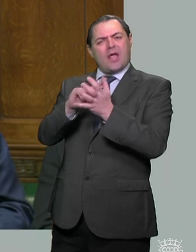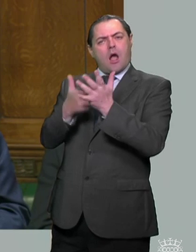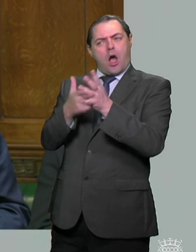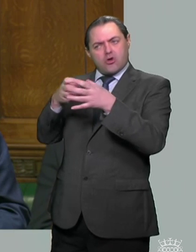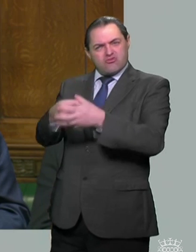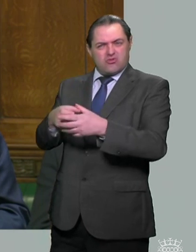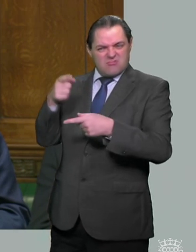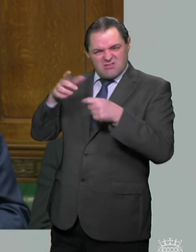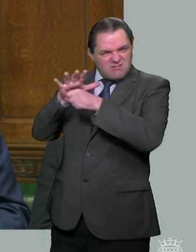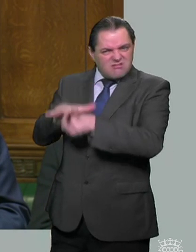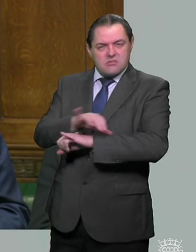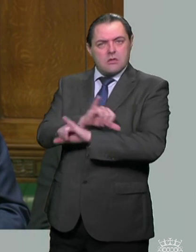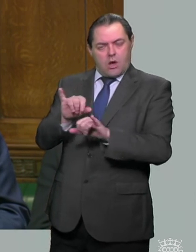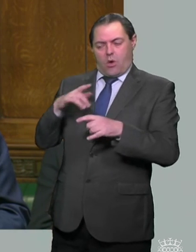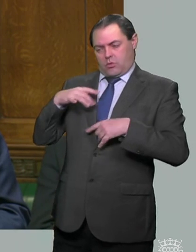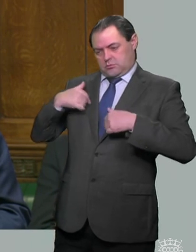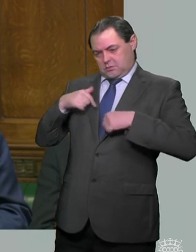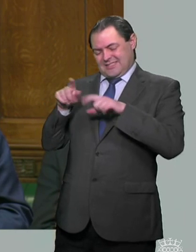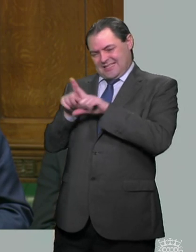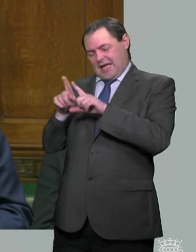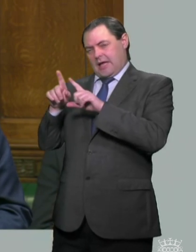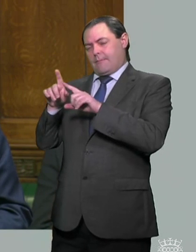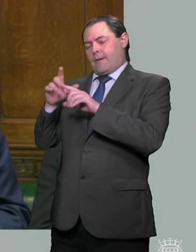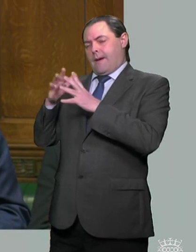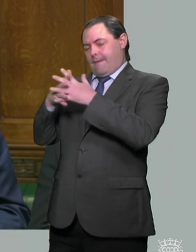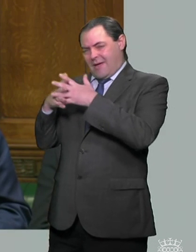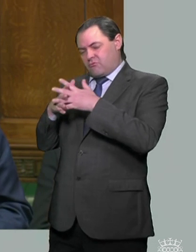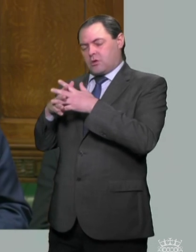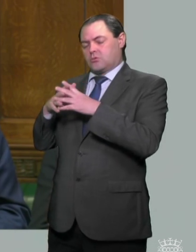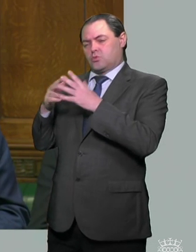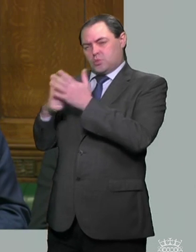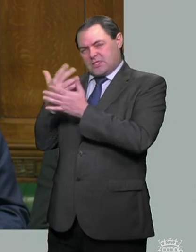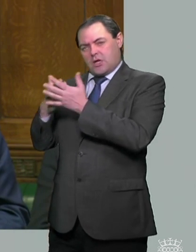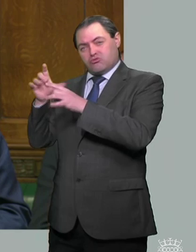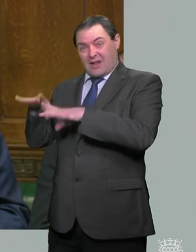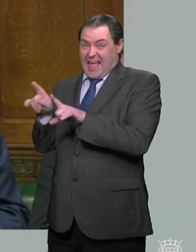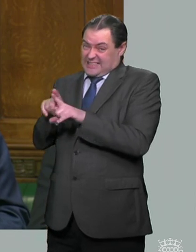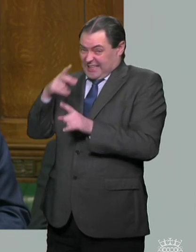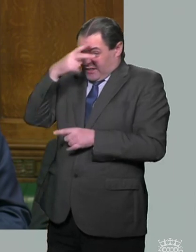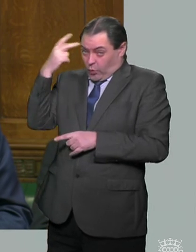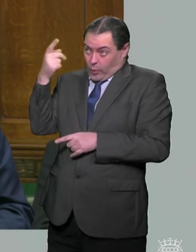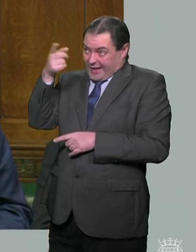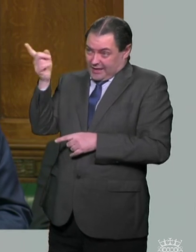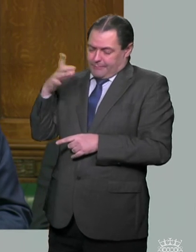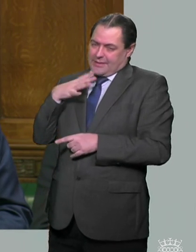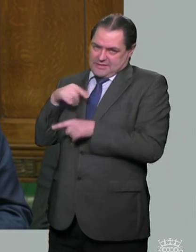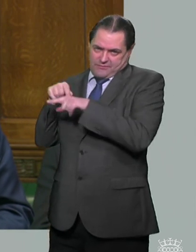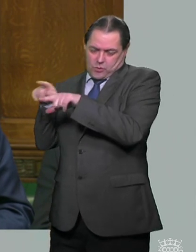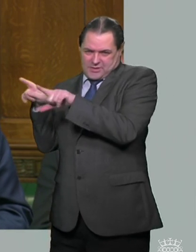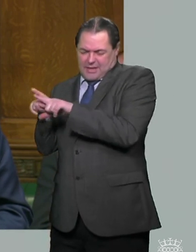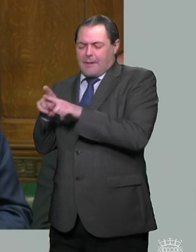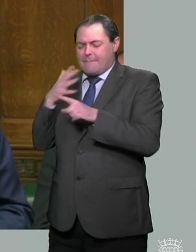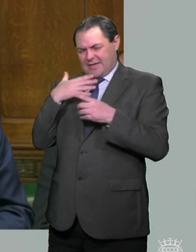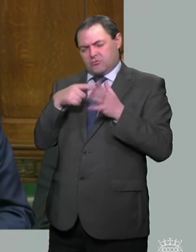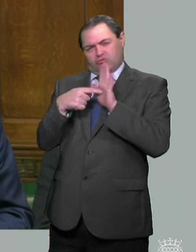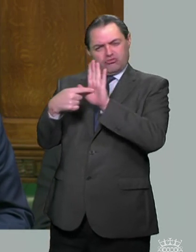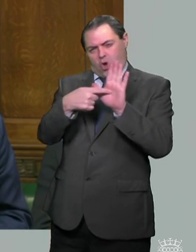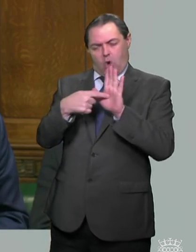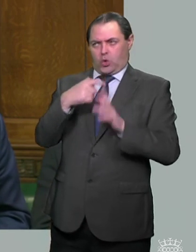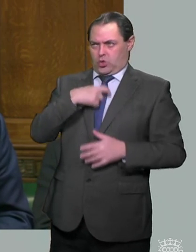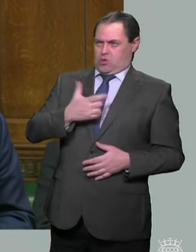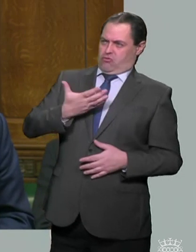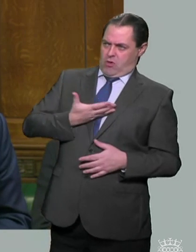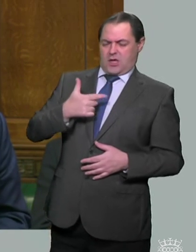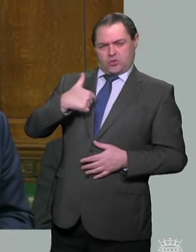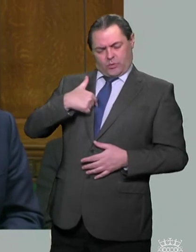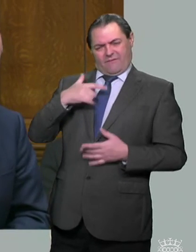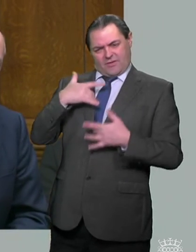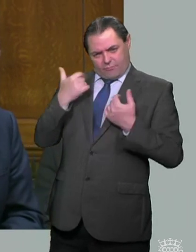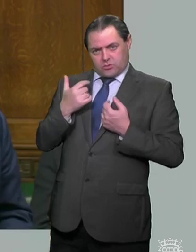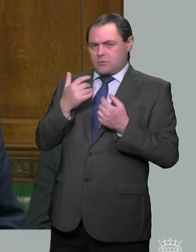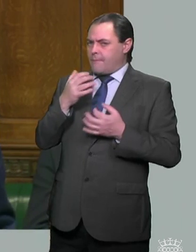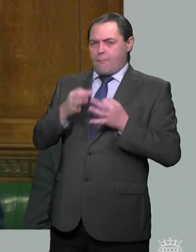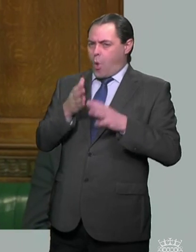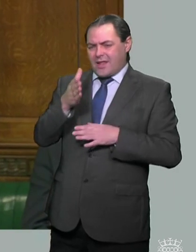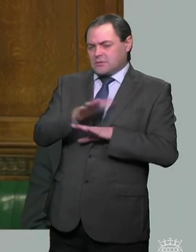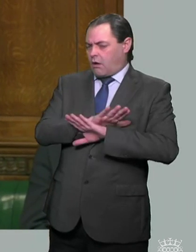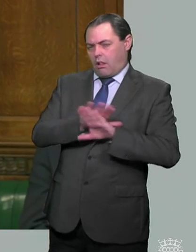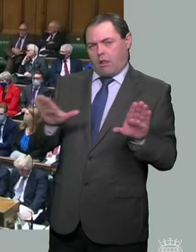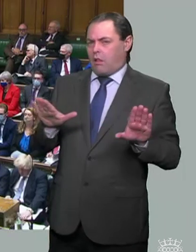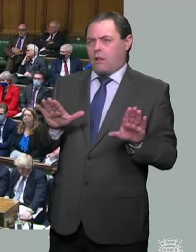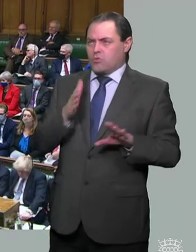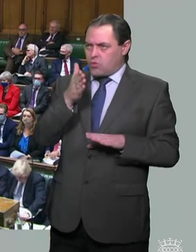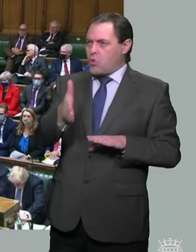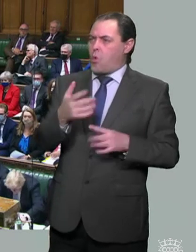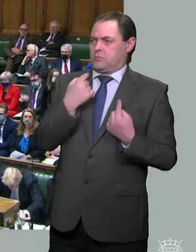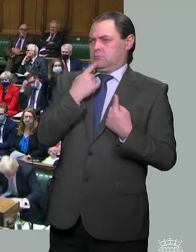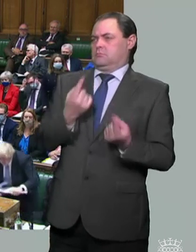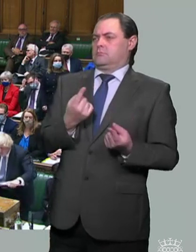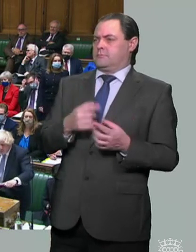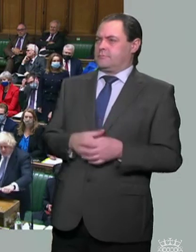Will they follow the suit of the Americans, the Australians and even the Lithuanians and please—I beg of him—give a lead to human rights and make a diplomatic boycott of the winter Olympic games?